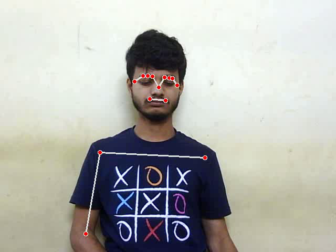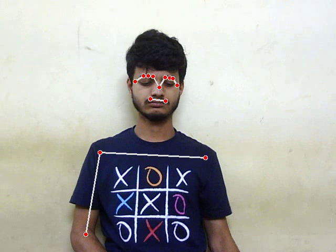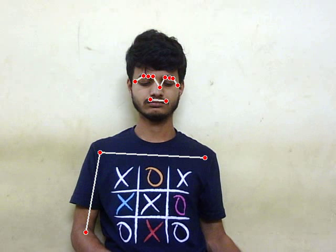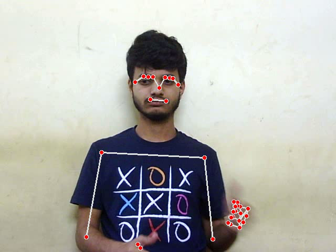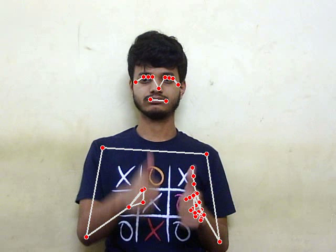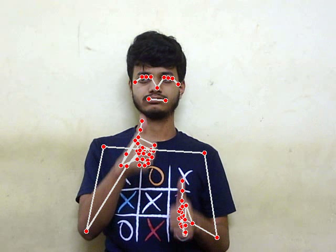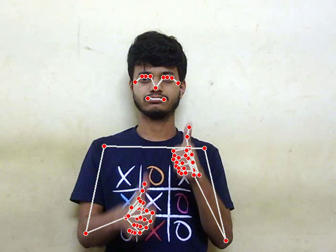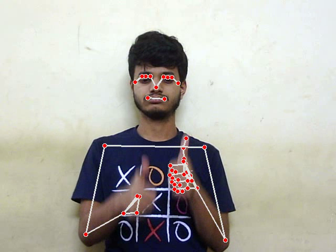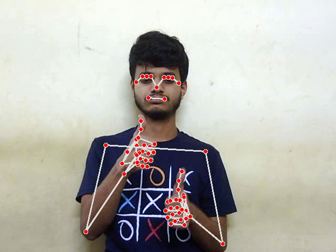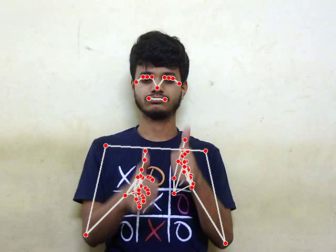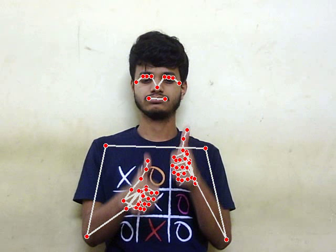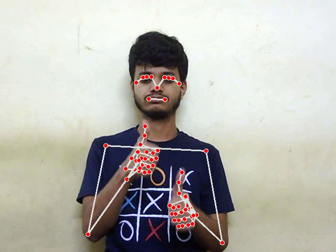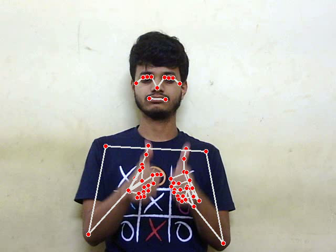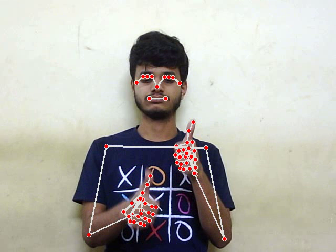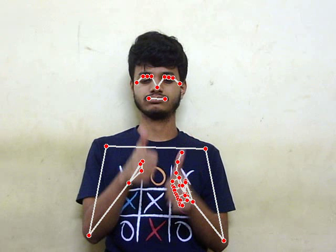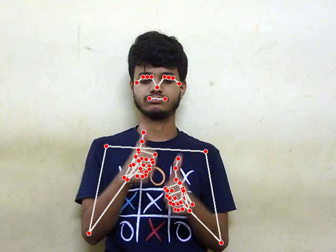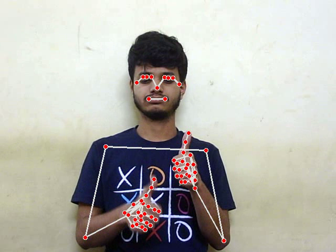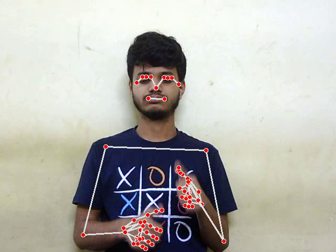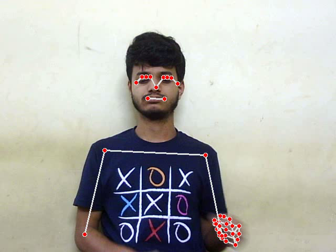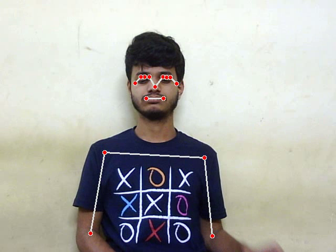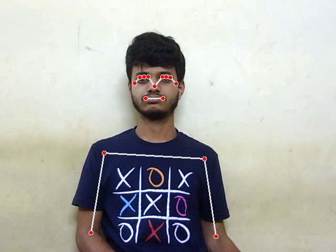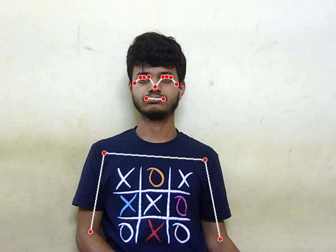which